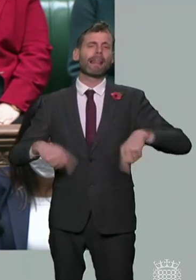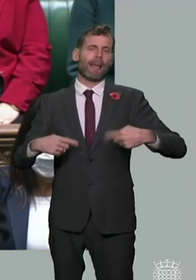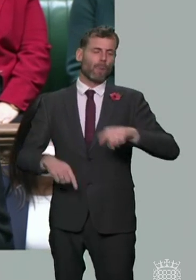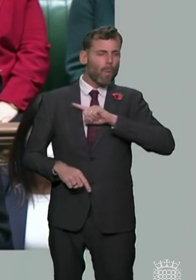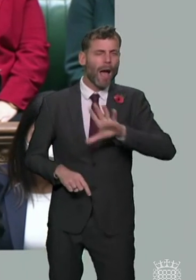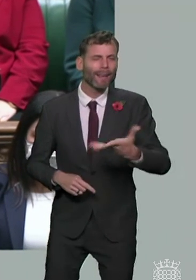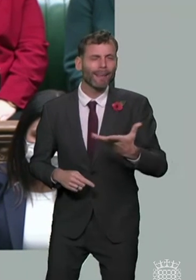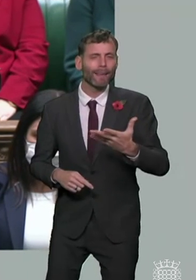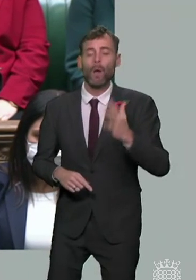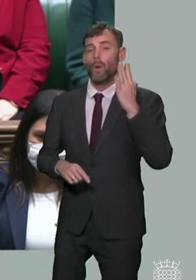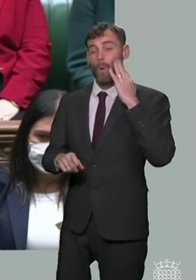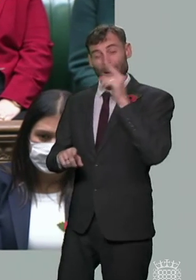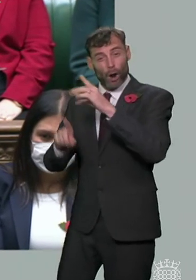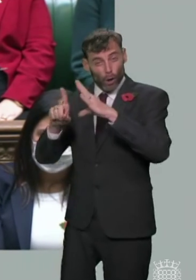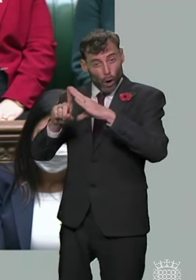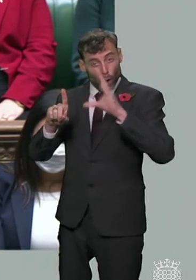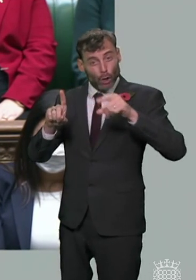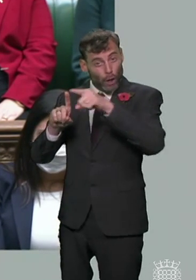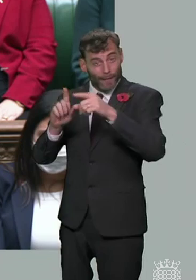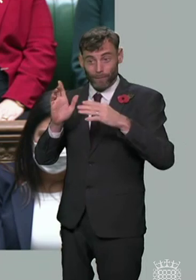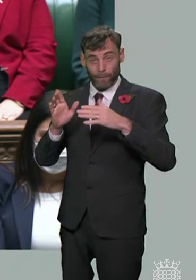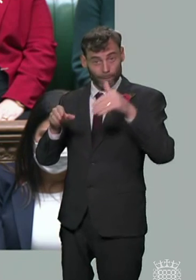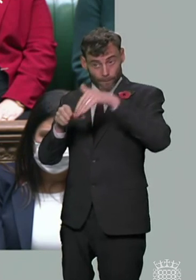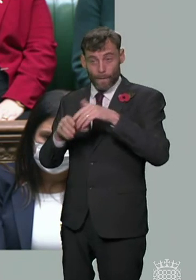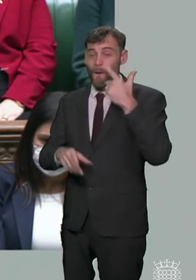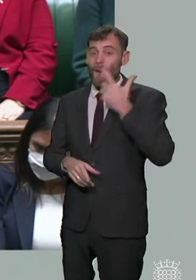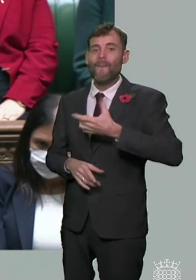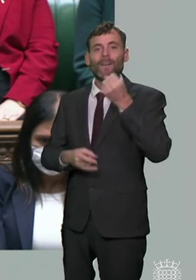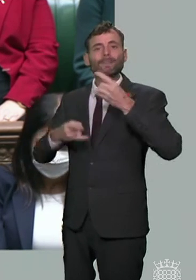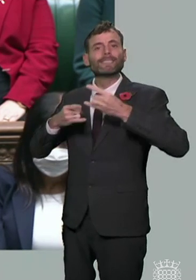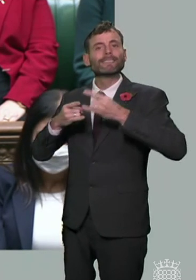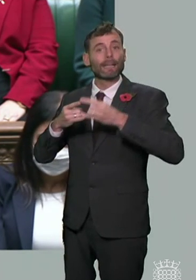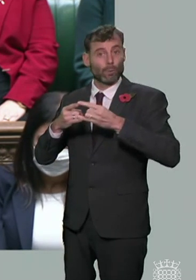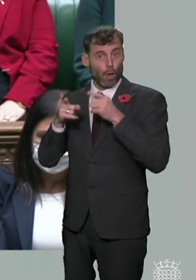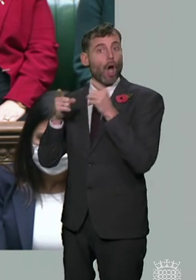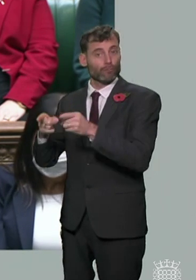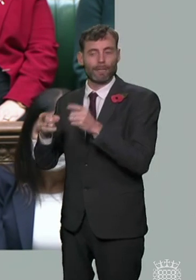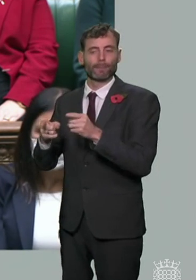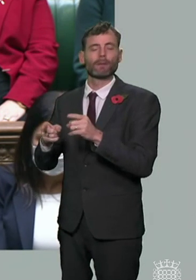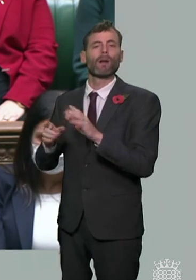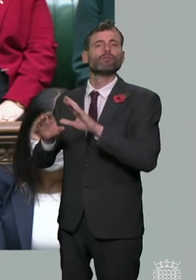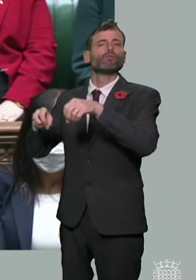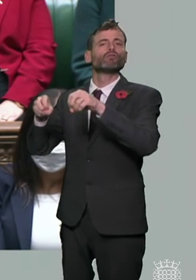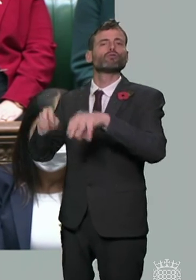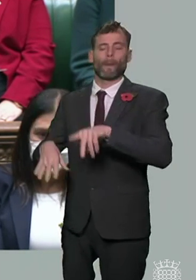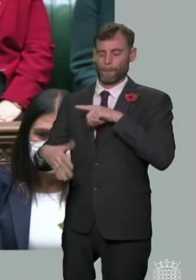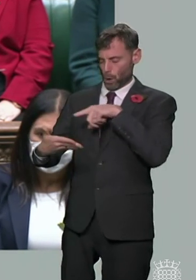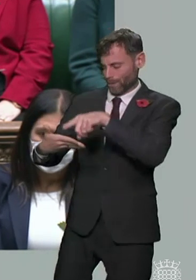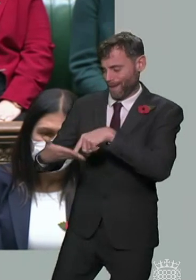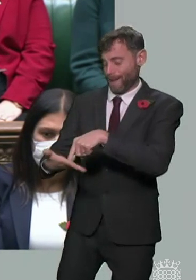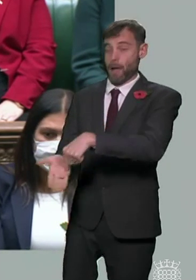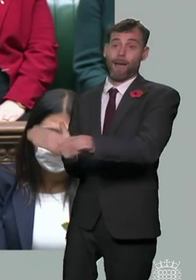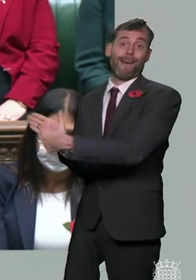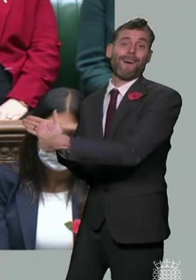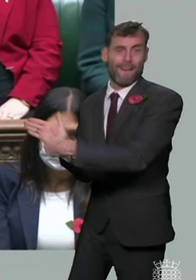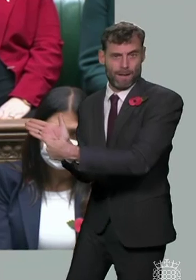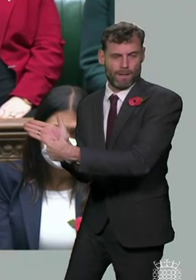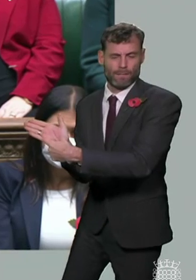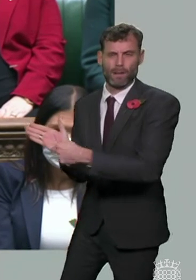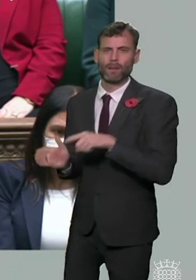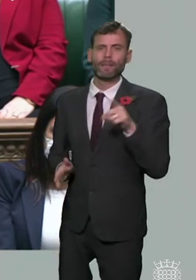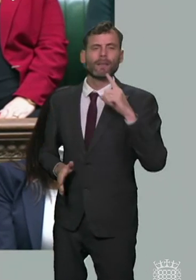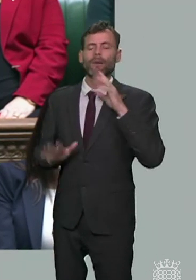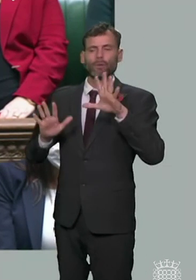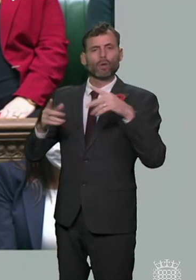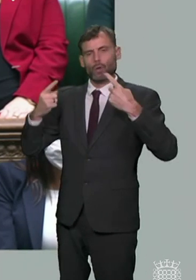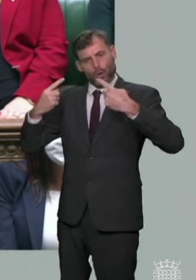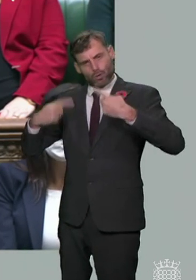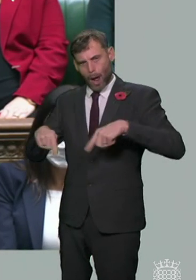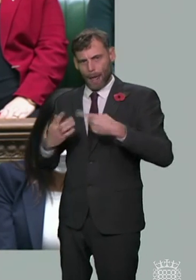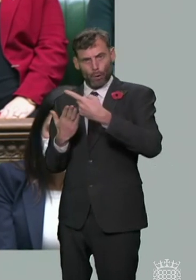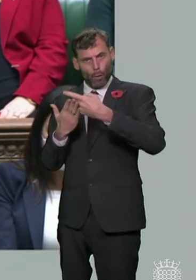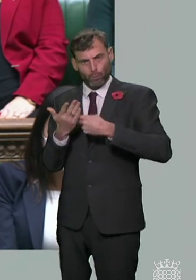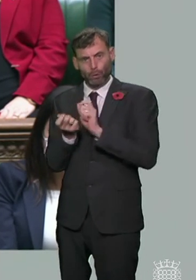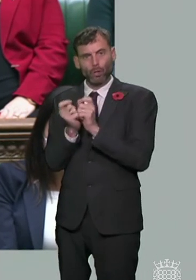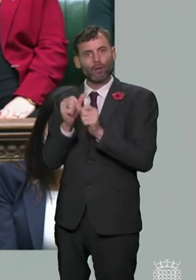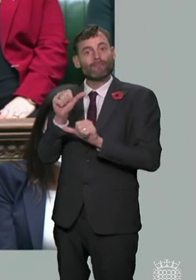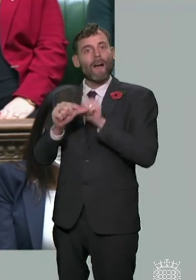When a Conservative Member was found guilty of sexual harassment but let off on a loophole, they said the rules could not be changed after the event.